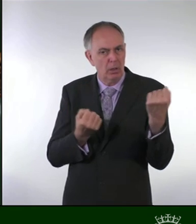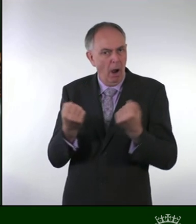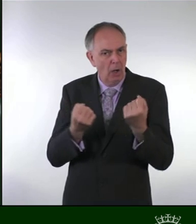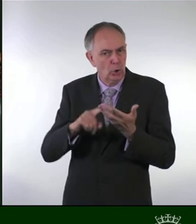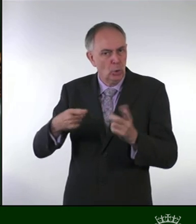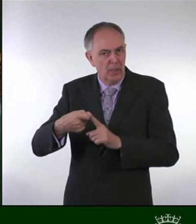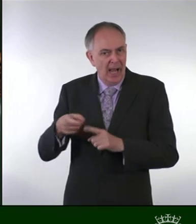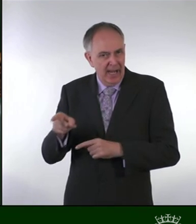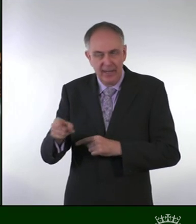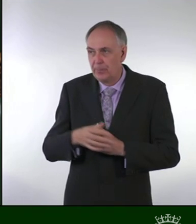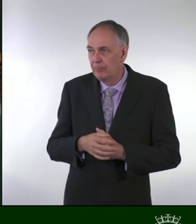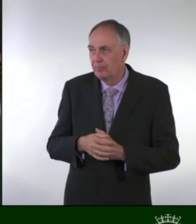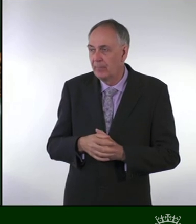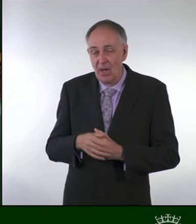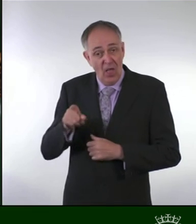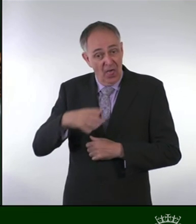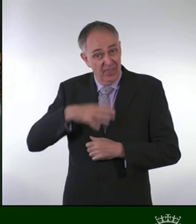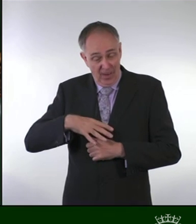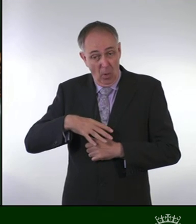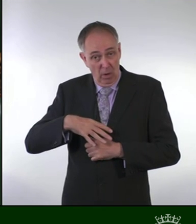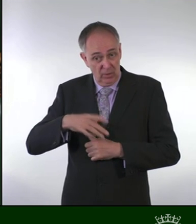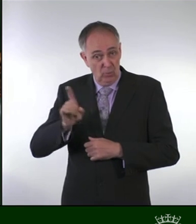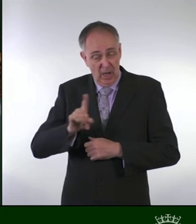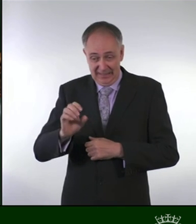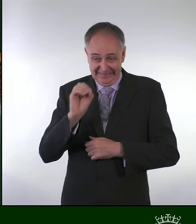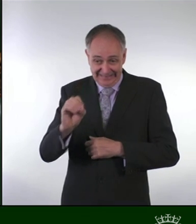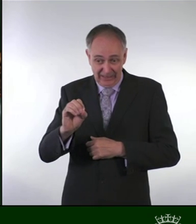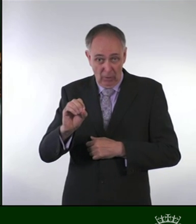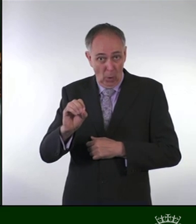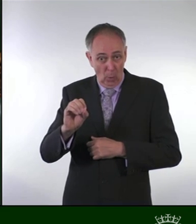Its aim, like the Government’s, is to achieve zero emissions from its vehicles.